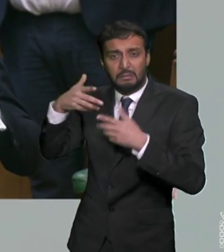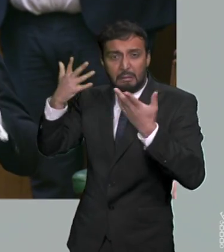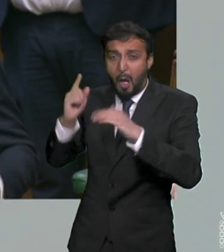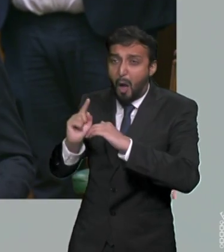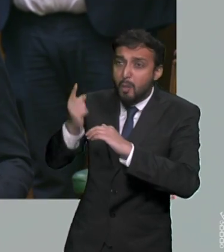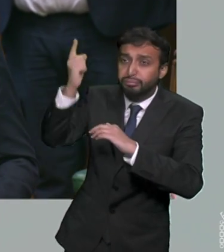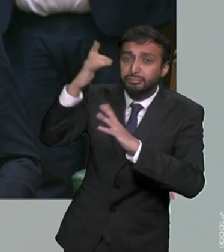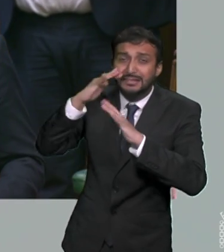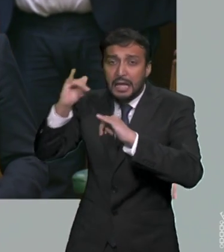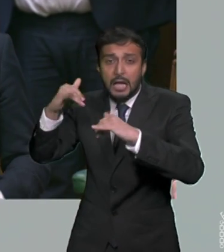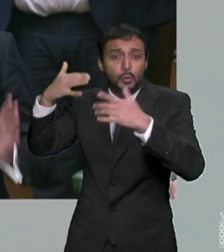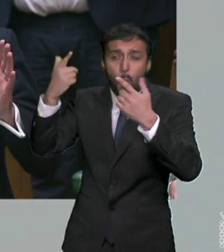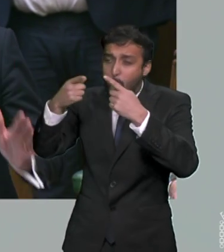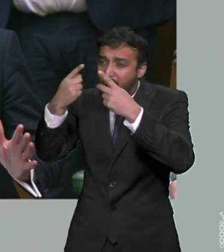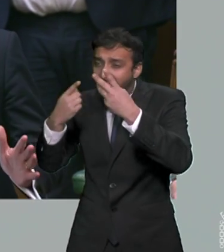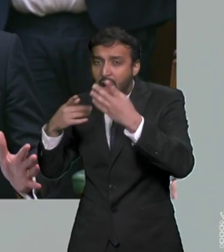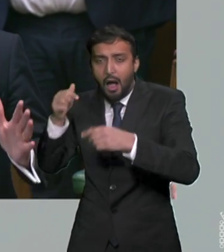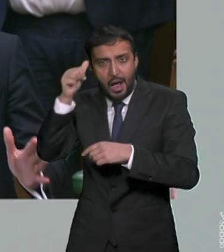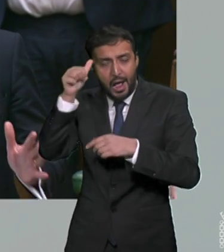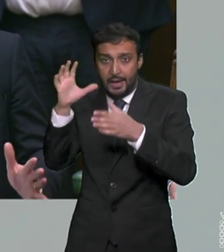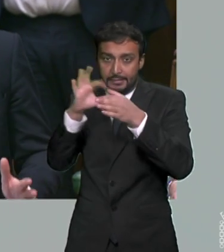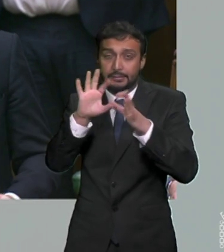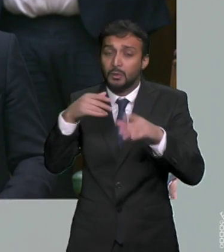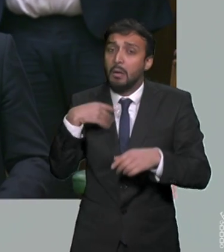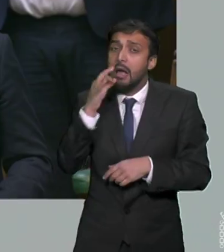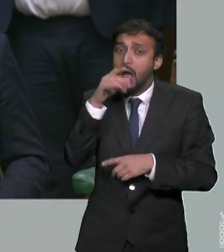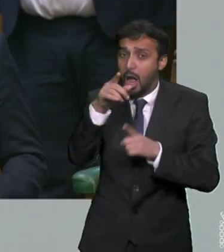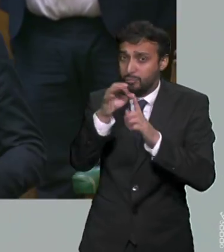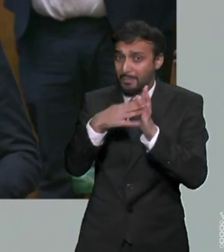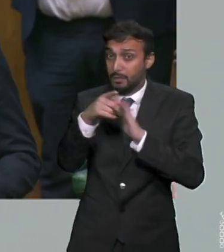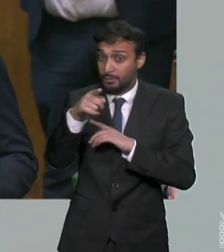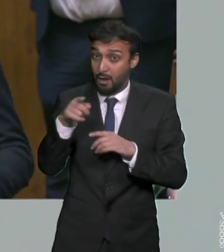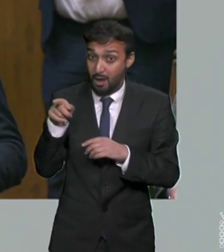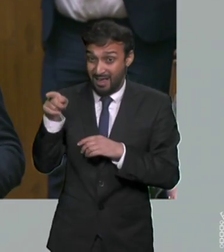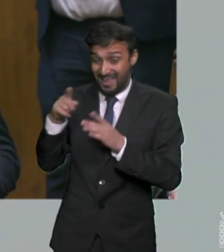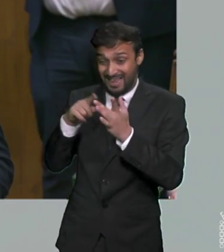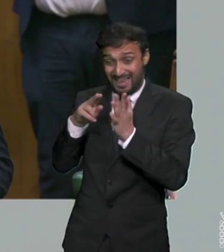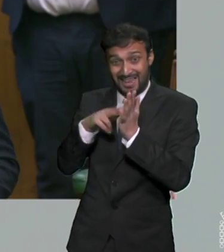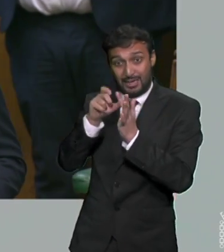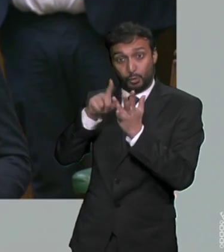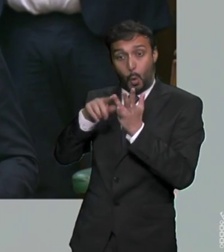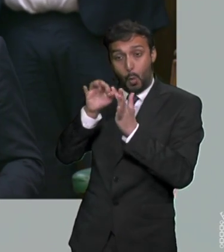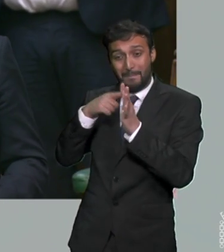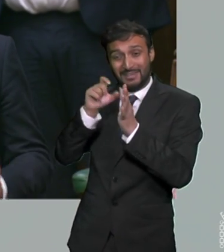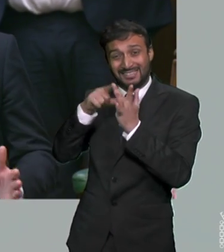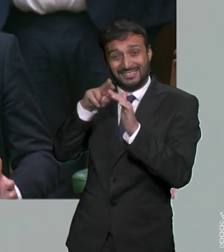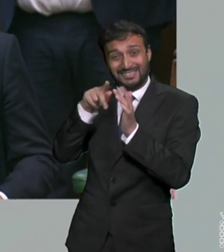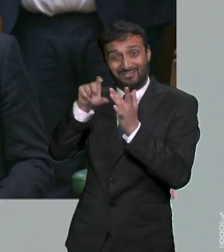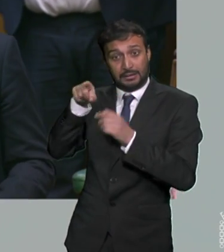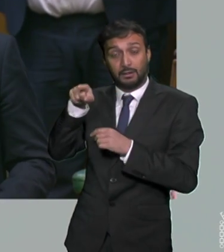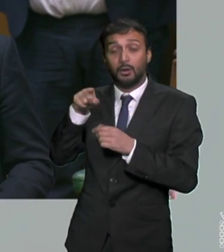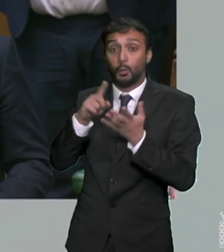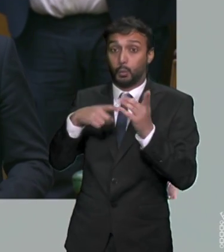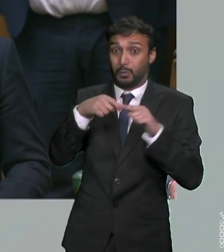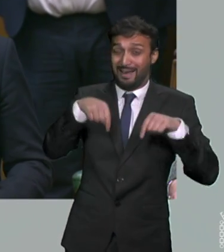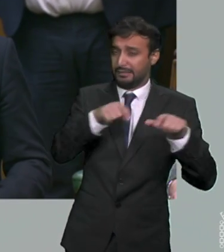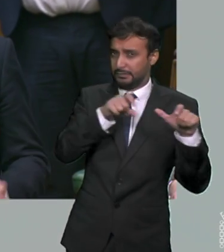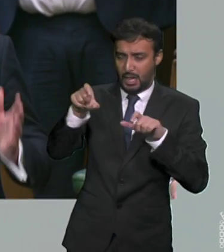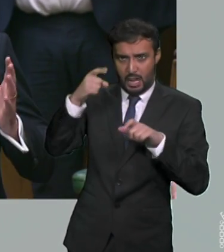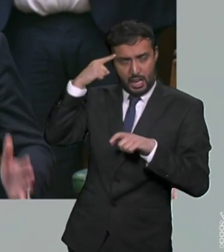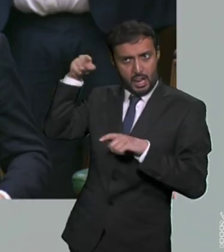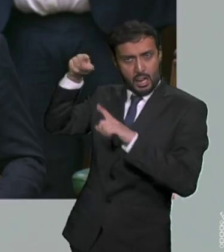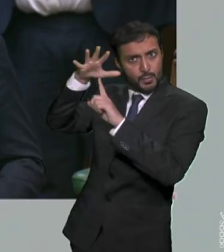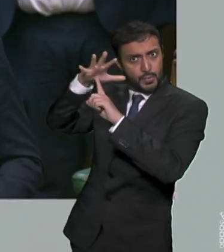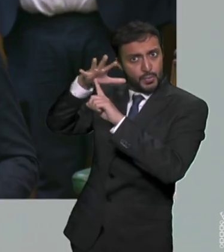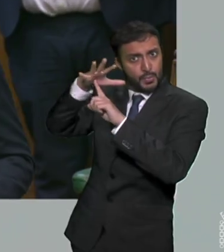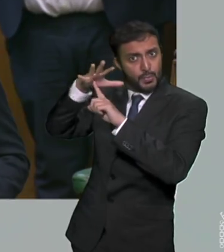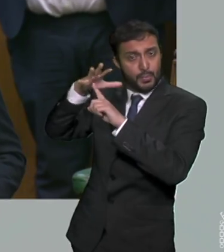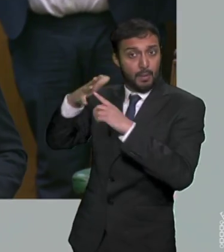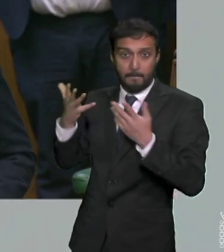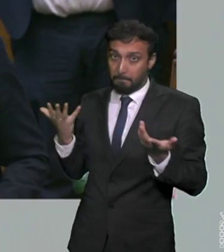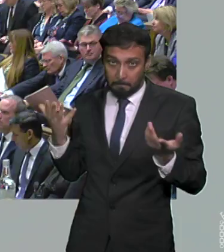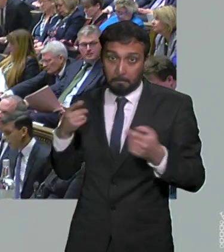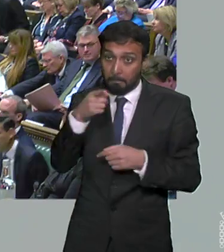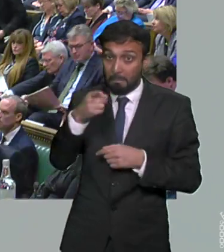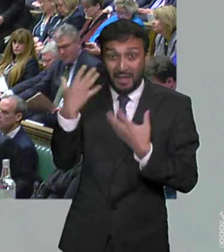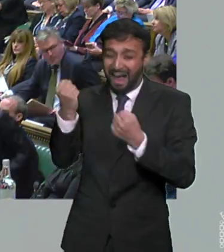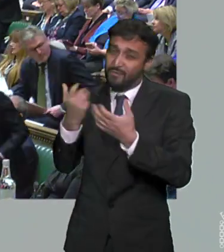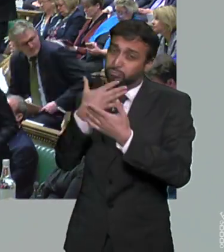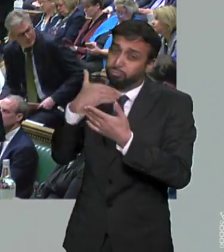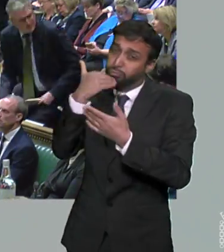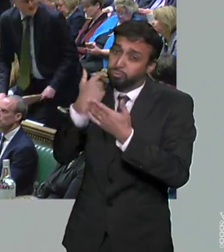Can the Prime Minister confirm that the Indo-Pacific remains a UK priority and that he will take a holistic approach within Government to meet the challenges and capture the opportunities that exist in the region?